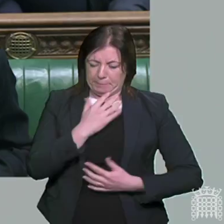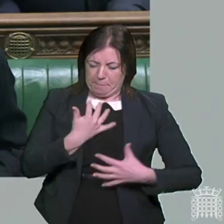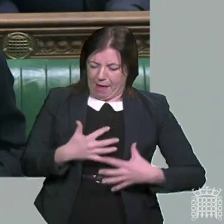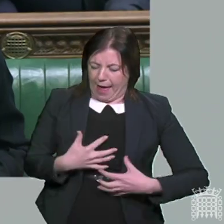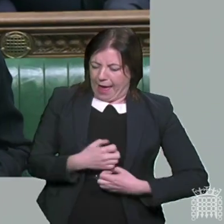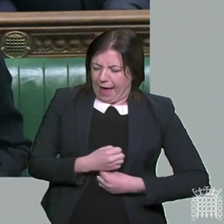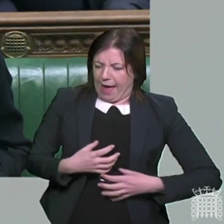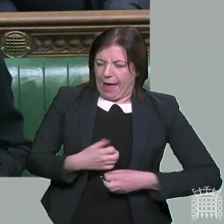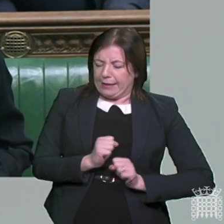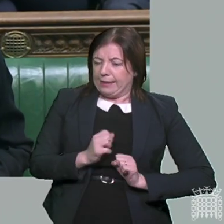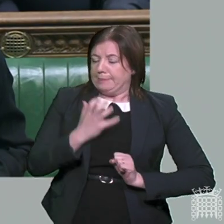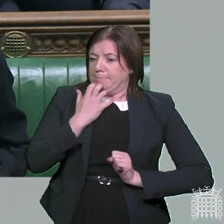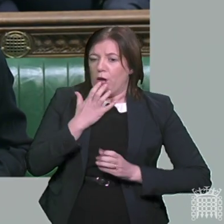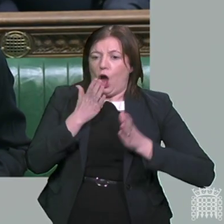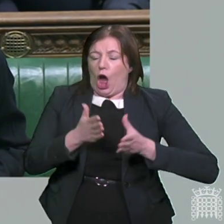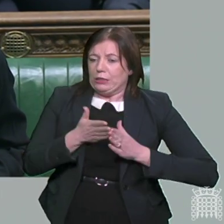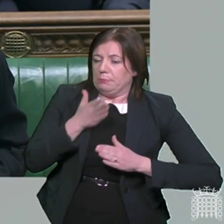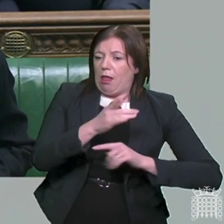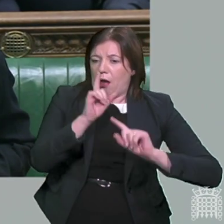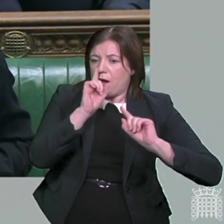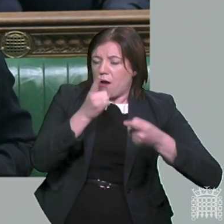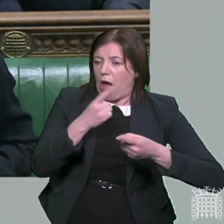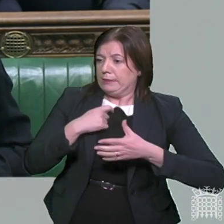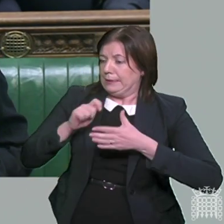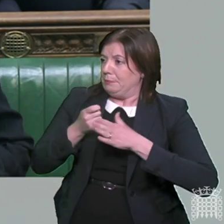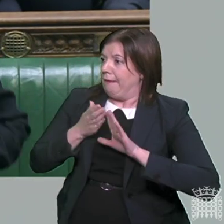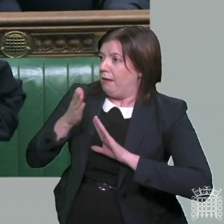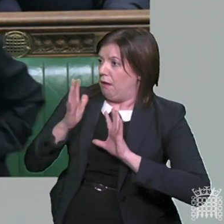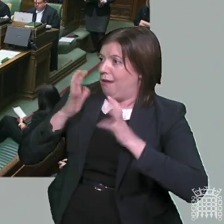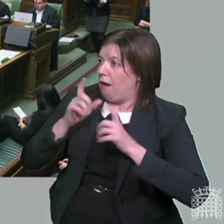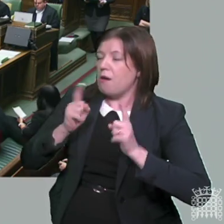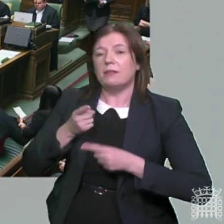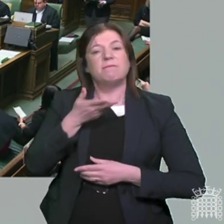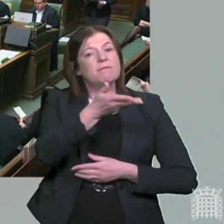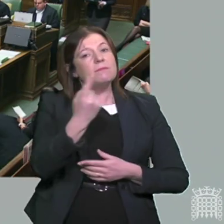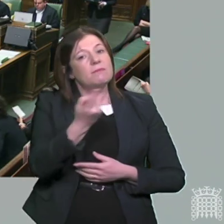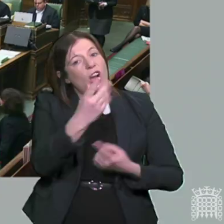in some areas. Do women suffering in pain now just have to accept long waiting times and low screening rates under the Conservatives?